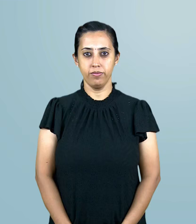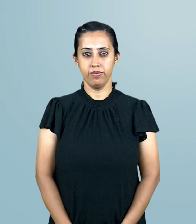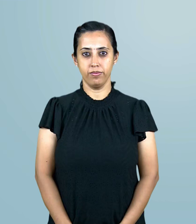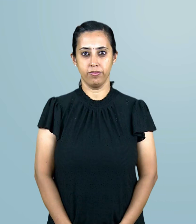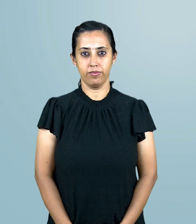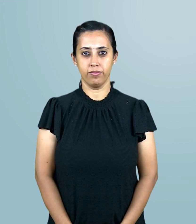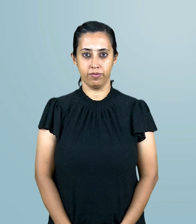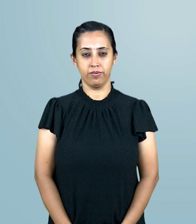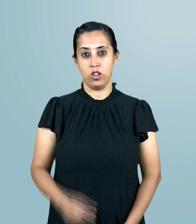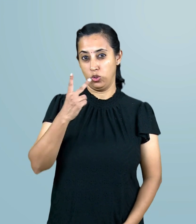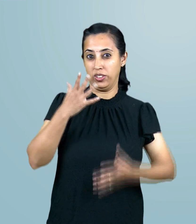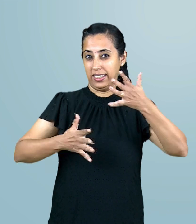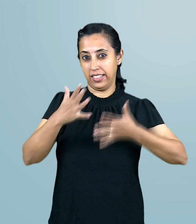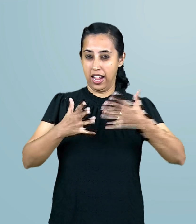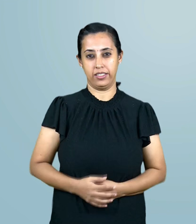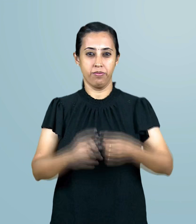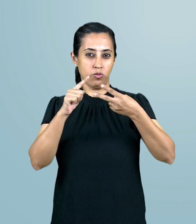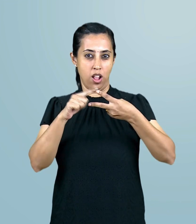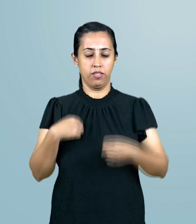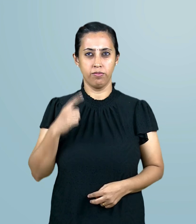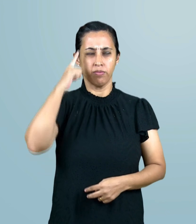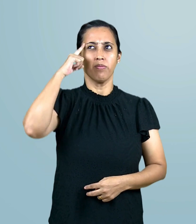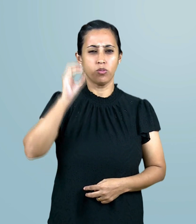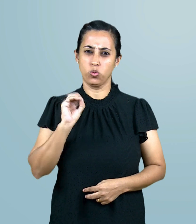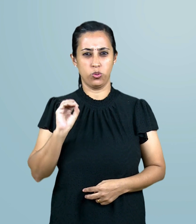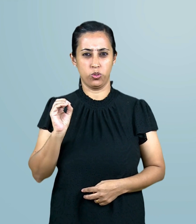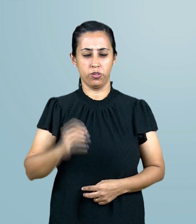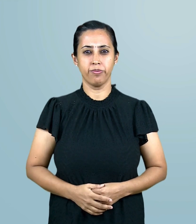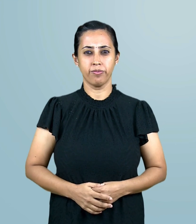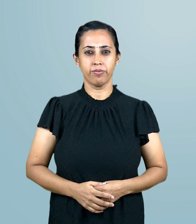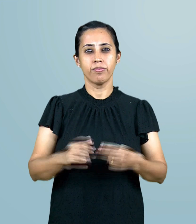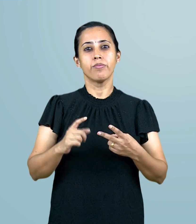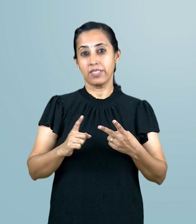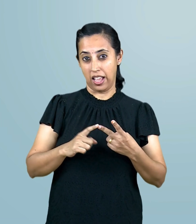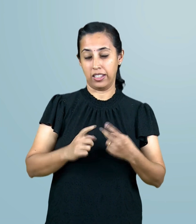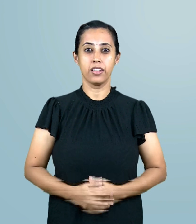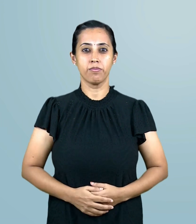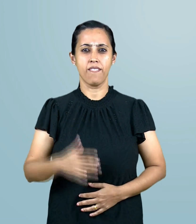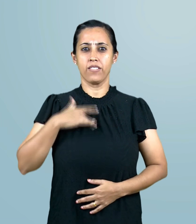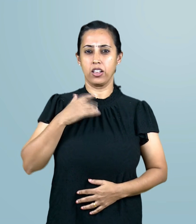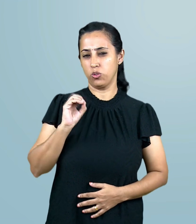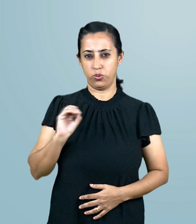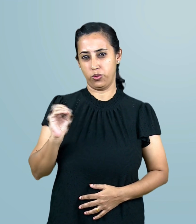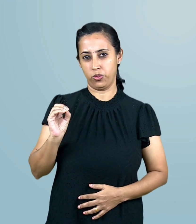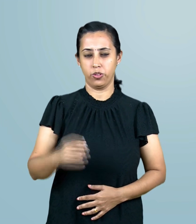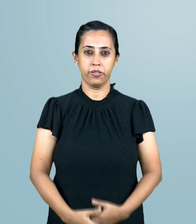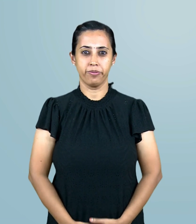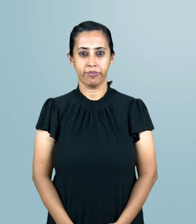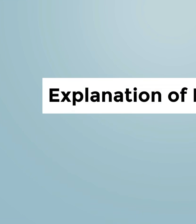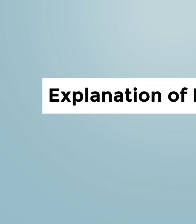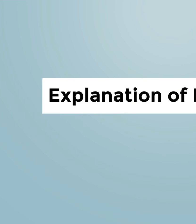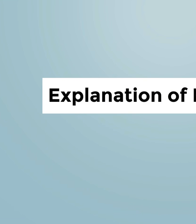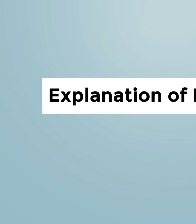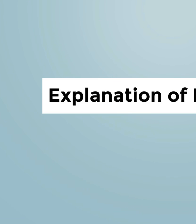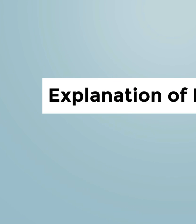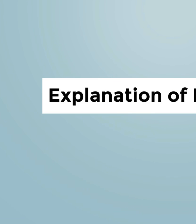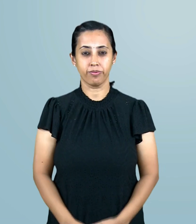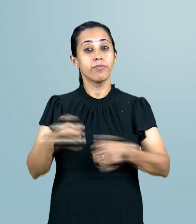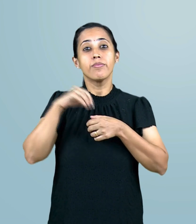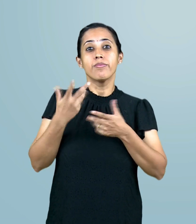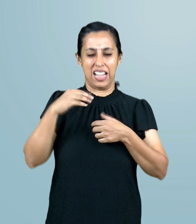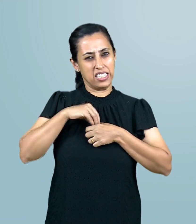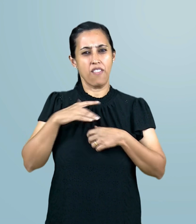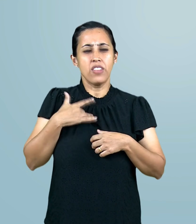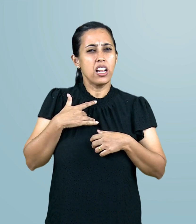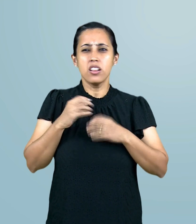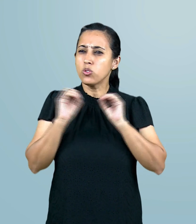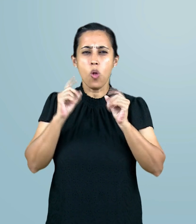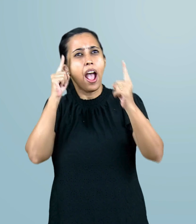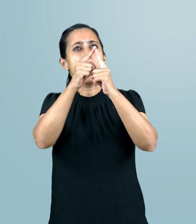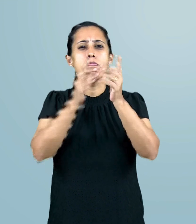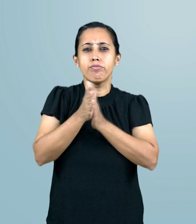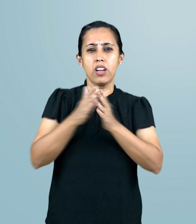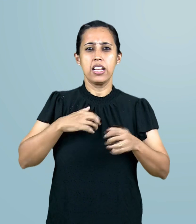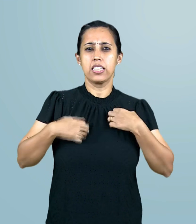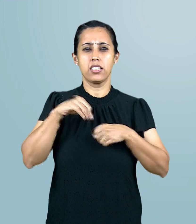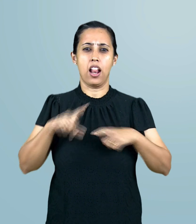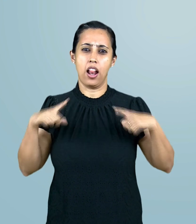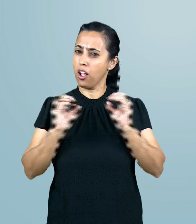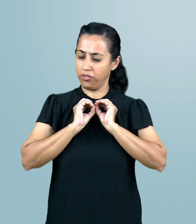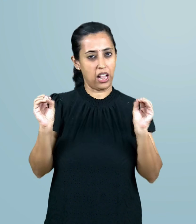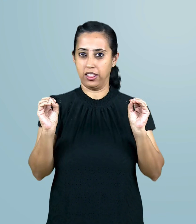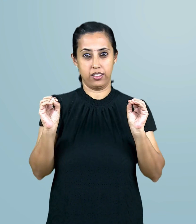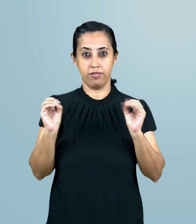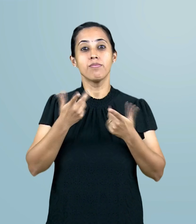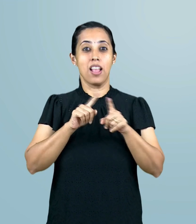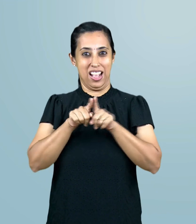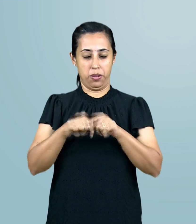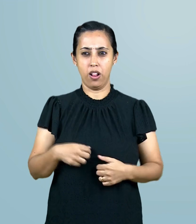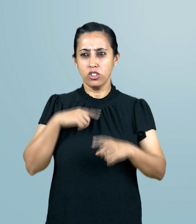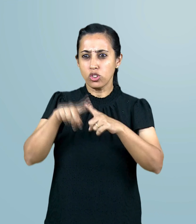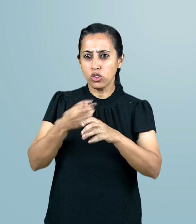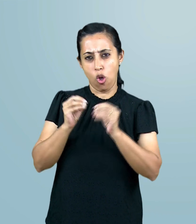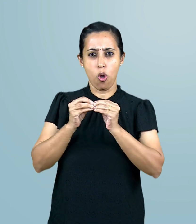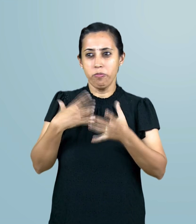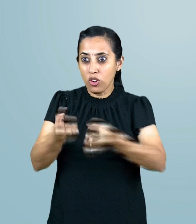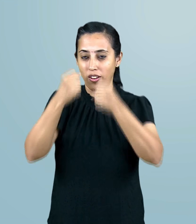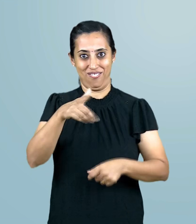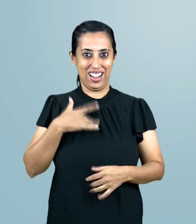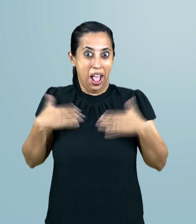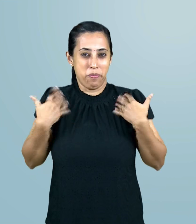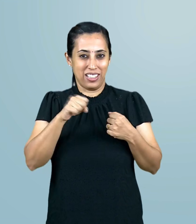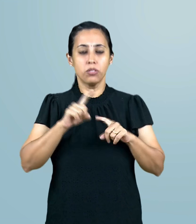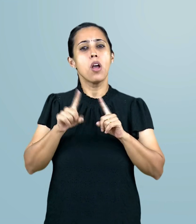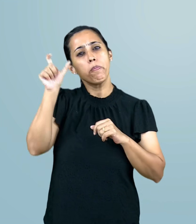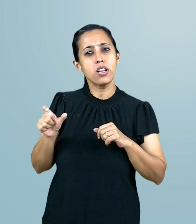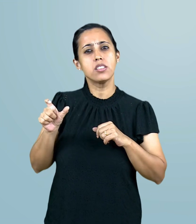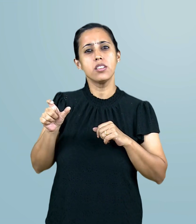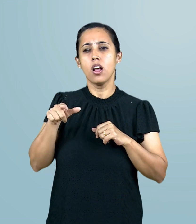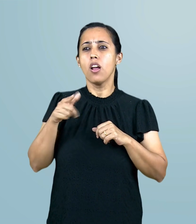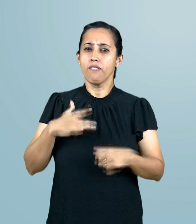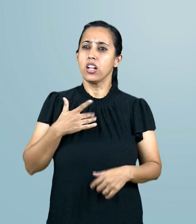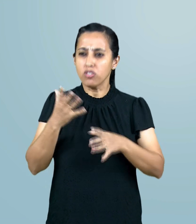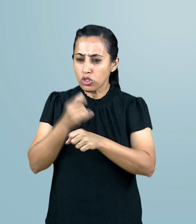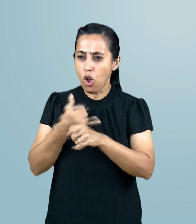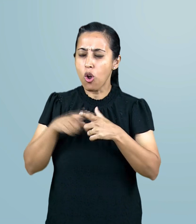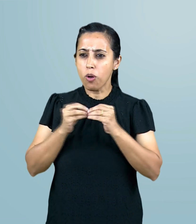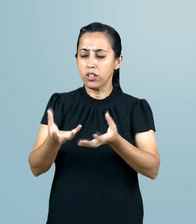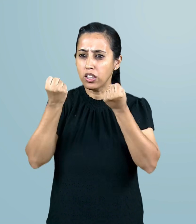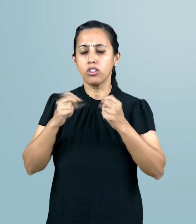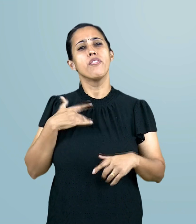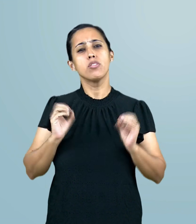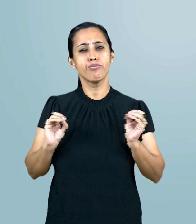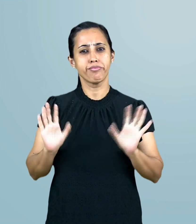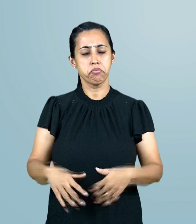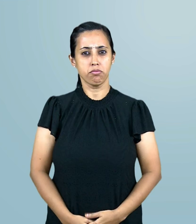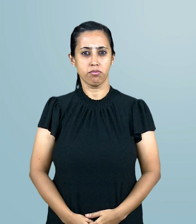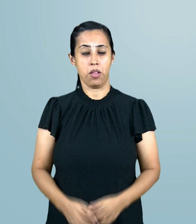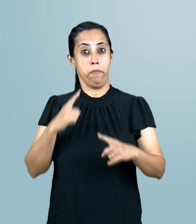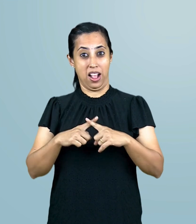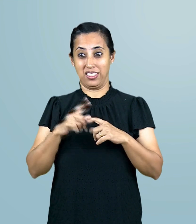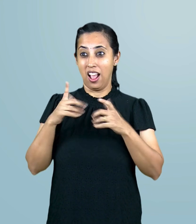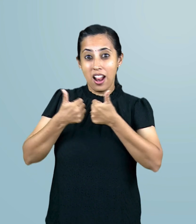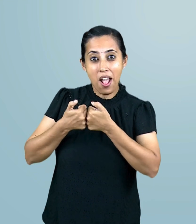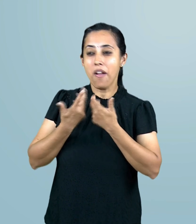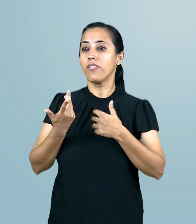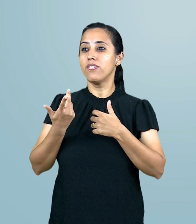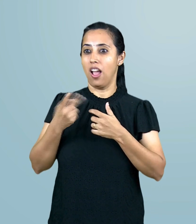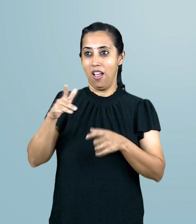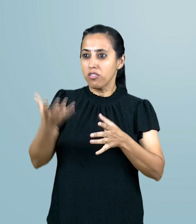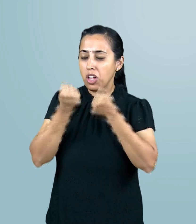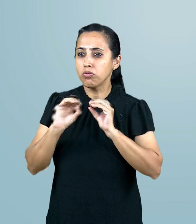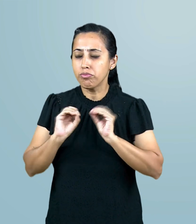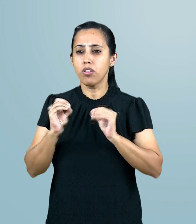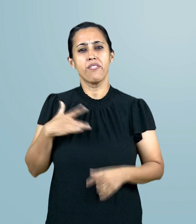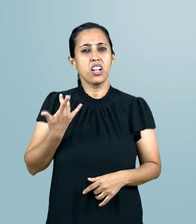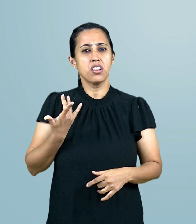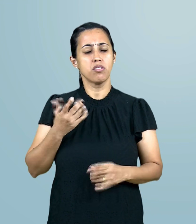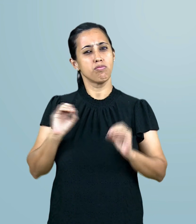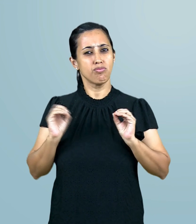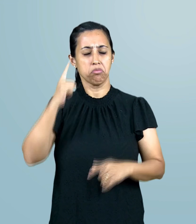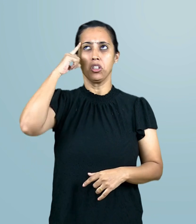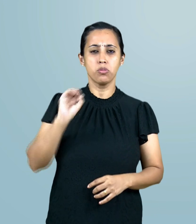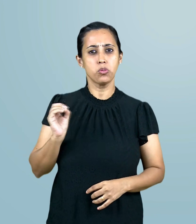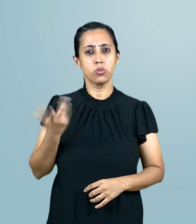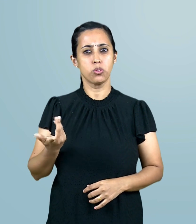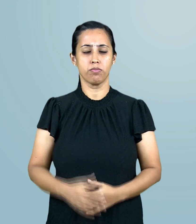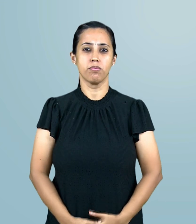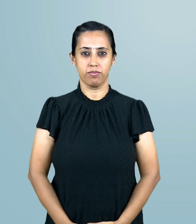Feeling empty